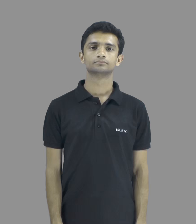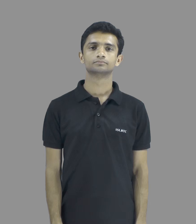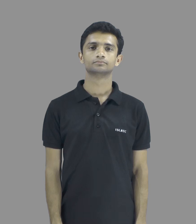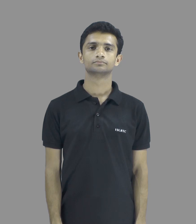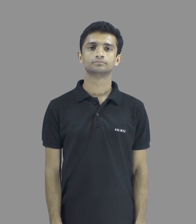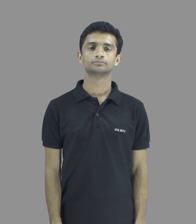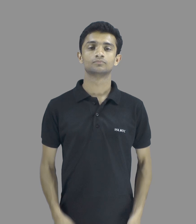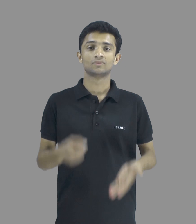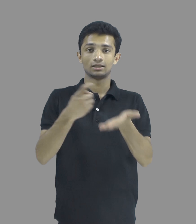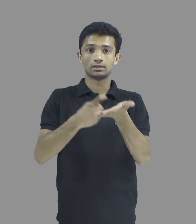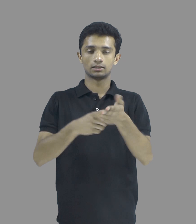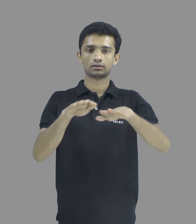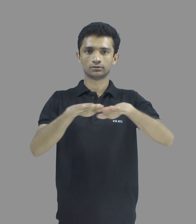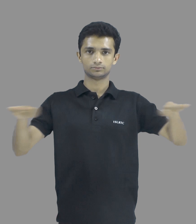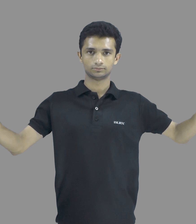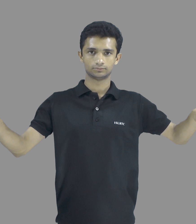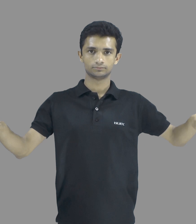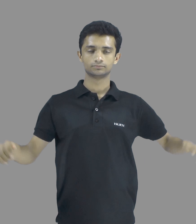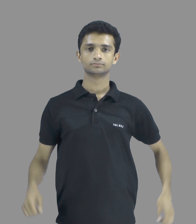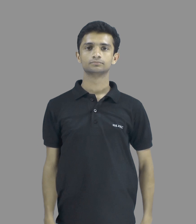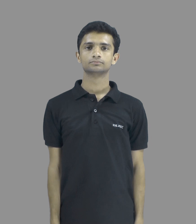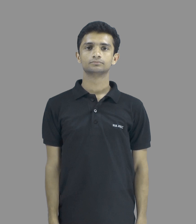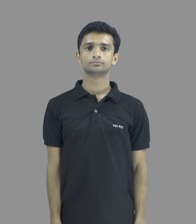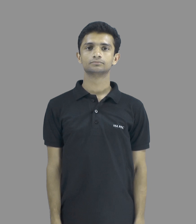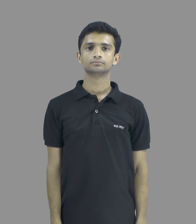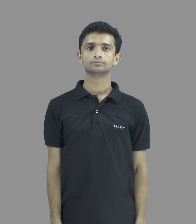Reception